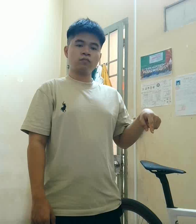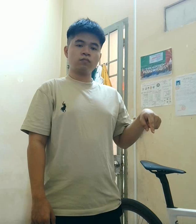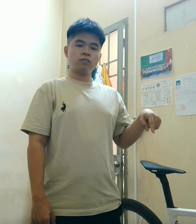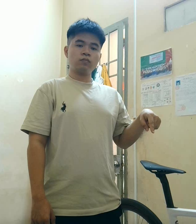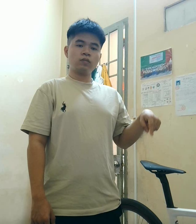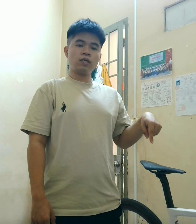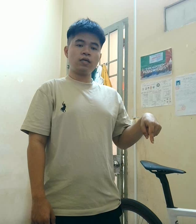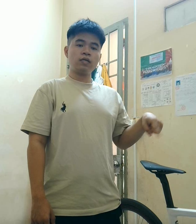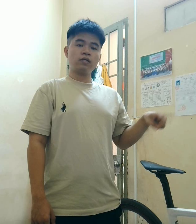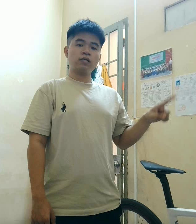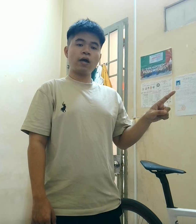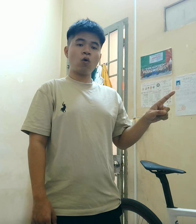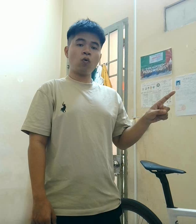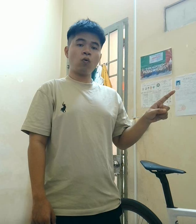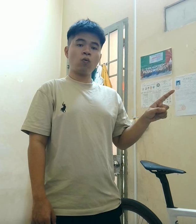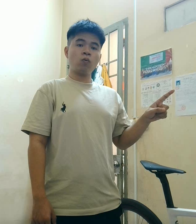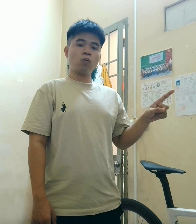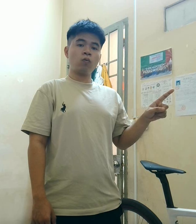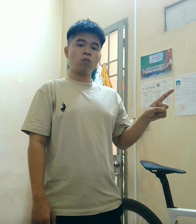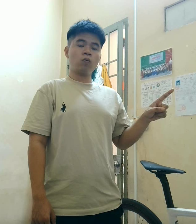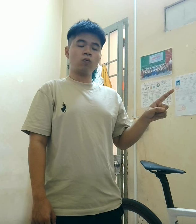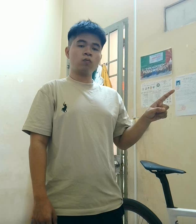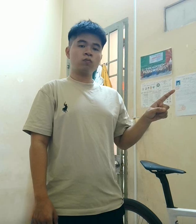di dau